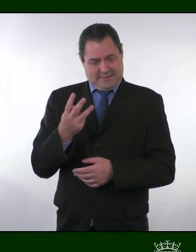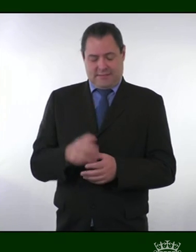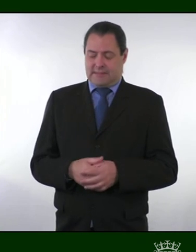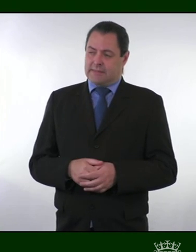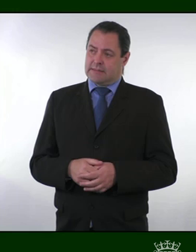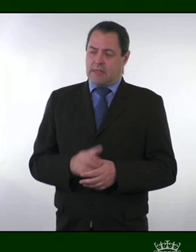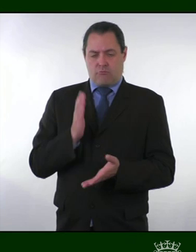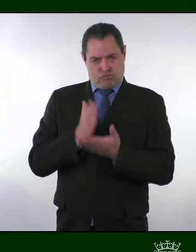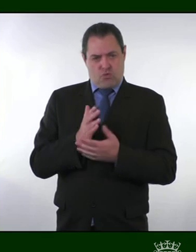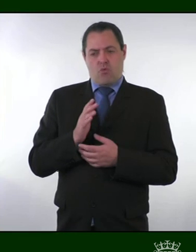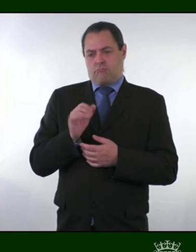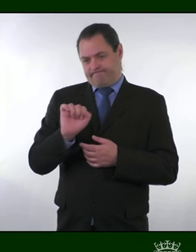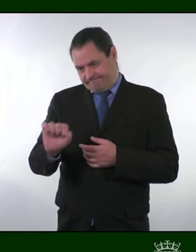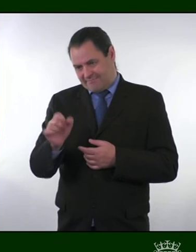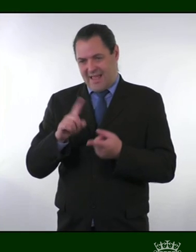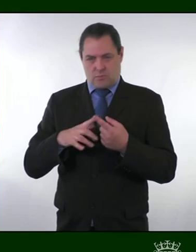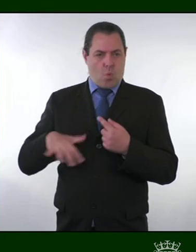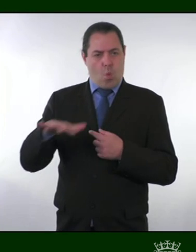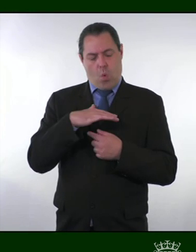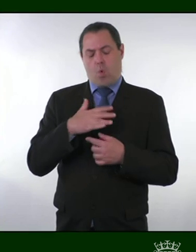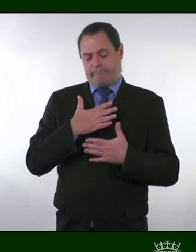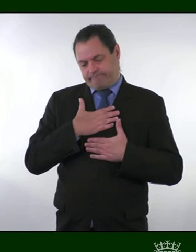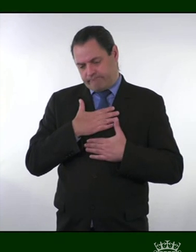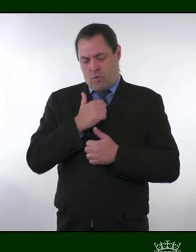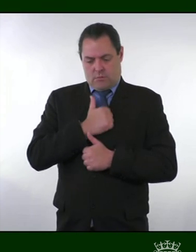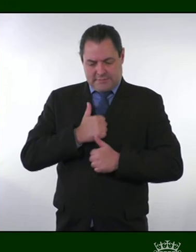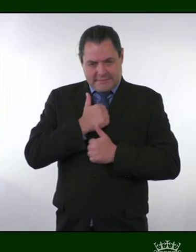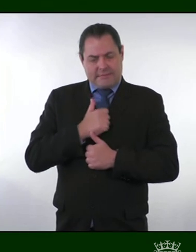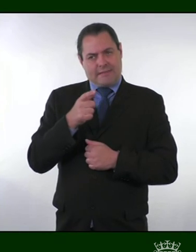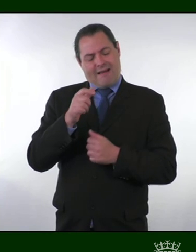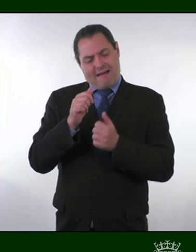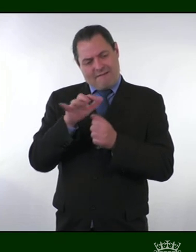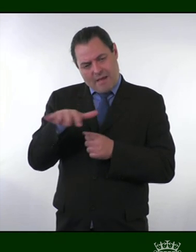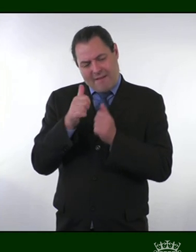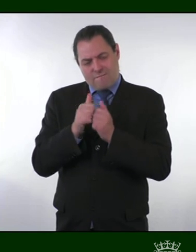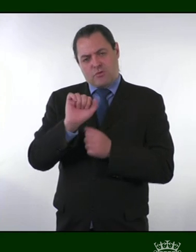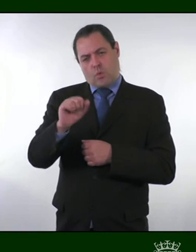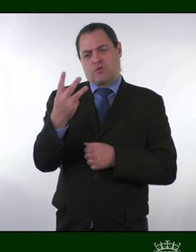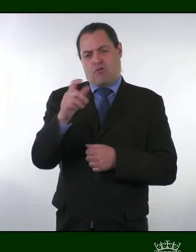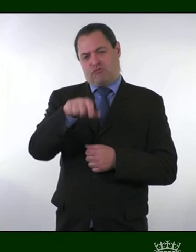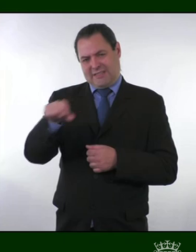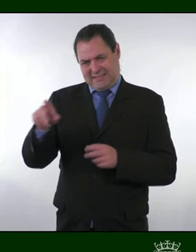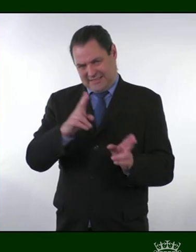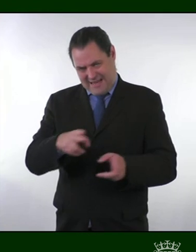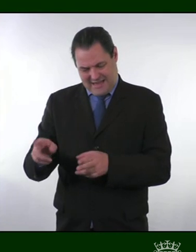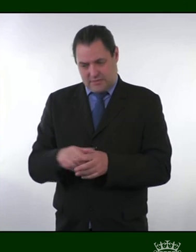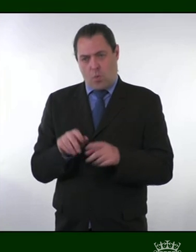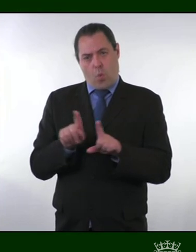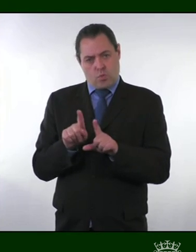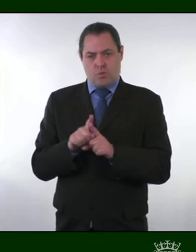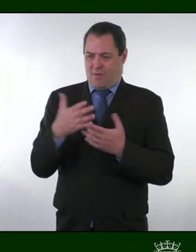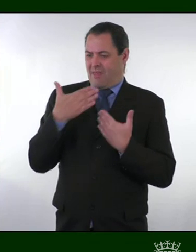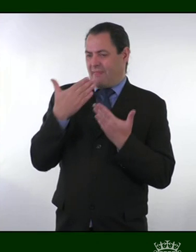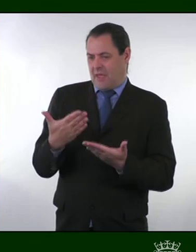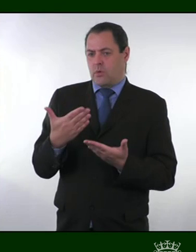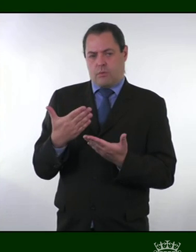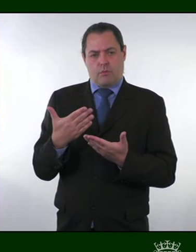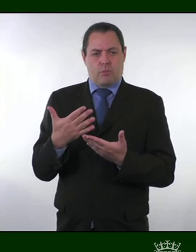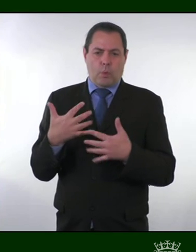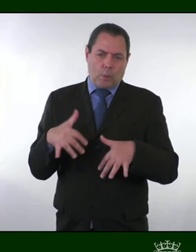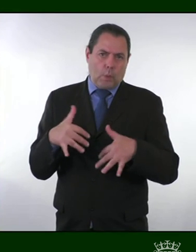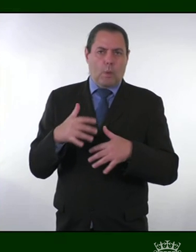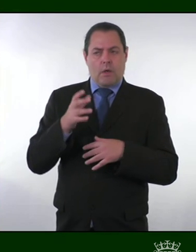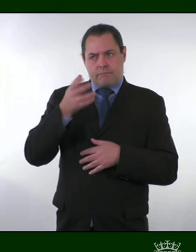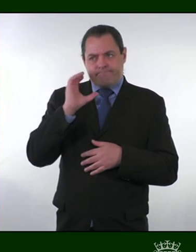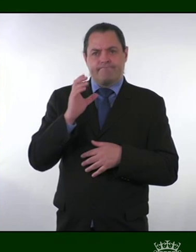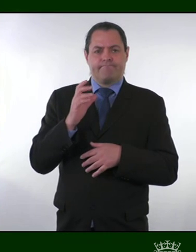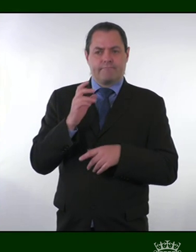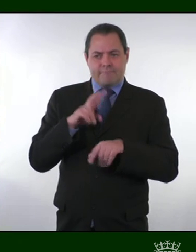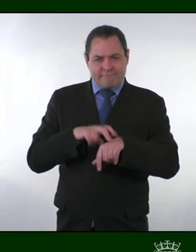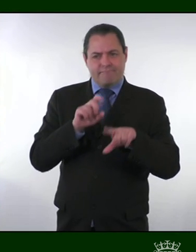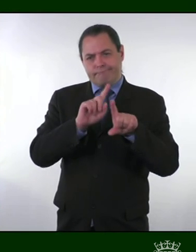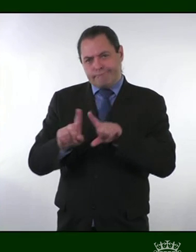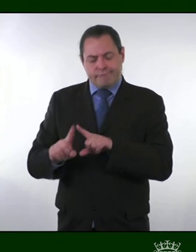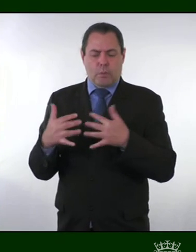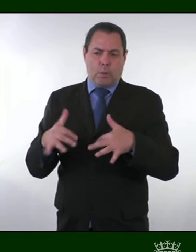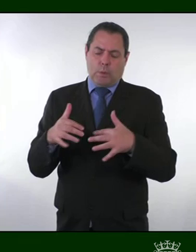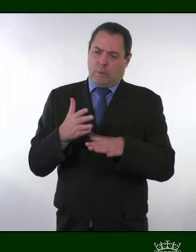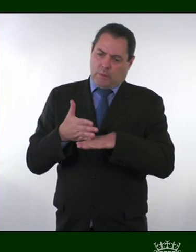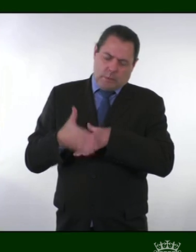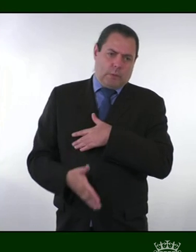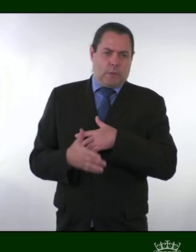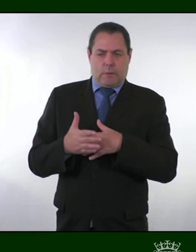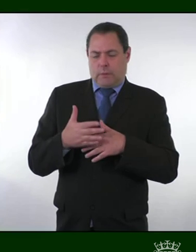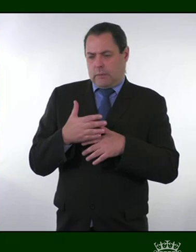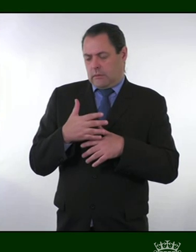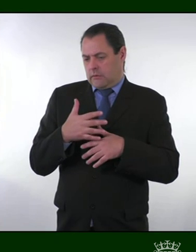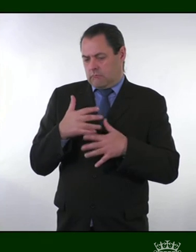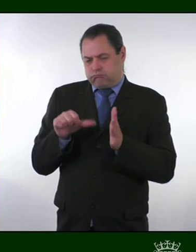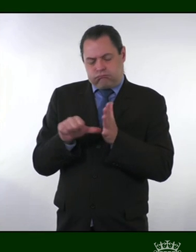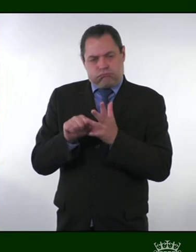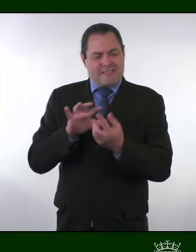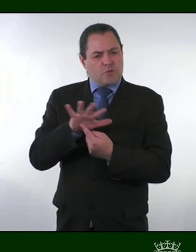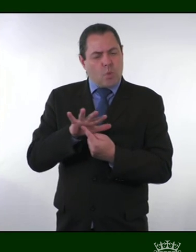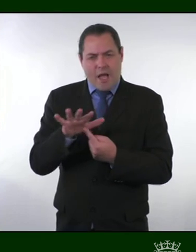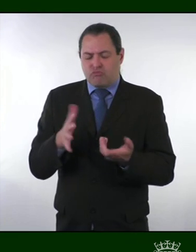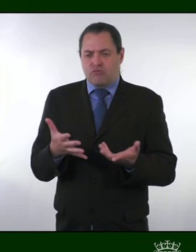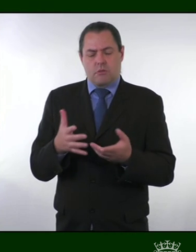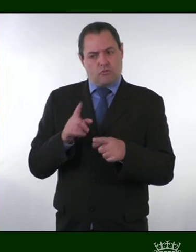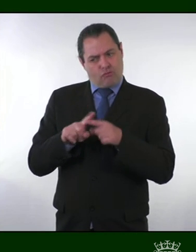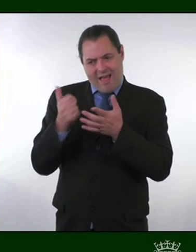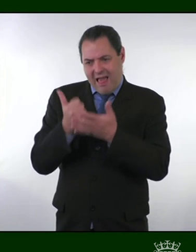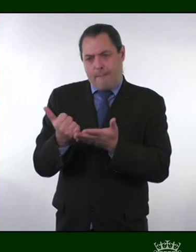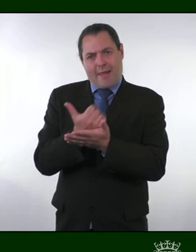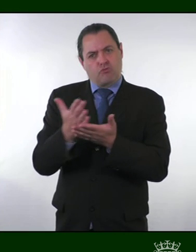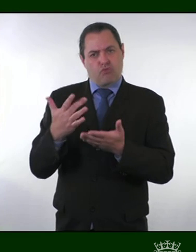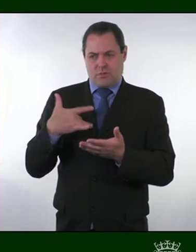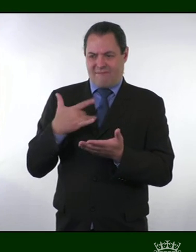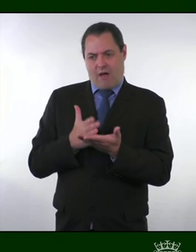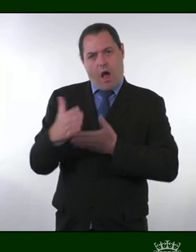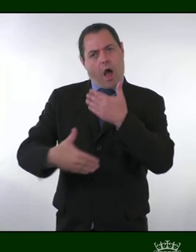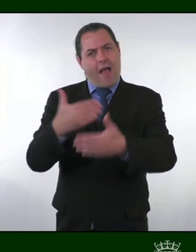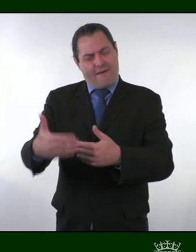I am sure my right honourable Friend and indeed the whole House will join me in sending our deepest condolences to the family and friends of those three men today, as well as our thanks and heartfelt gratitude to the incredible men and women of our emergency services and multiple agencies who worked in incredibly difficult conditions to help the survivors from that incident.